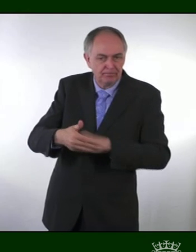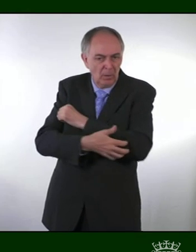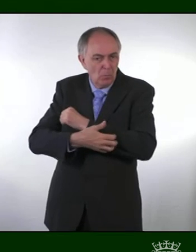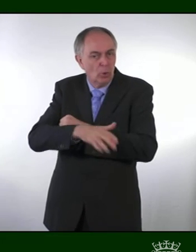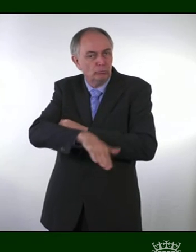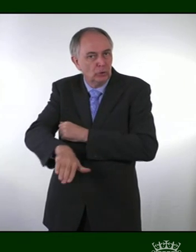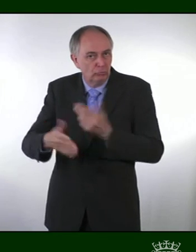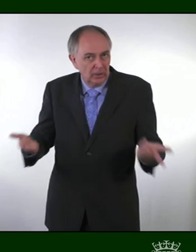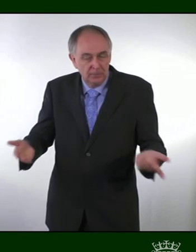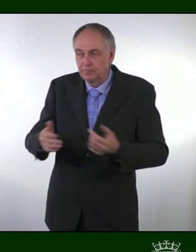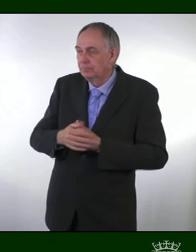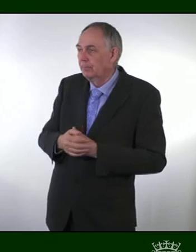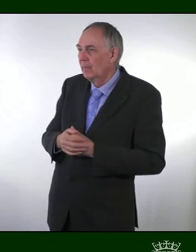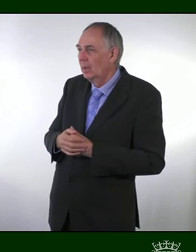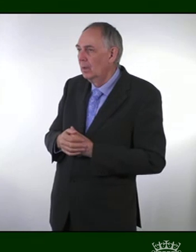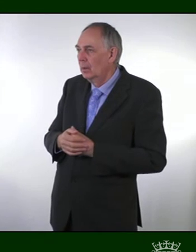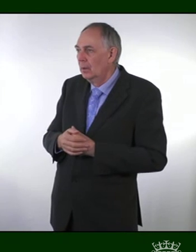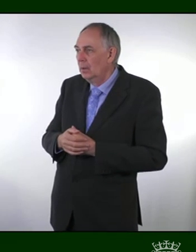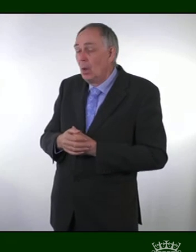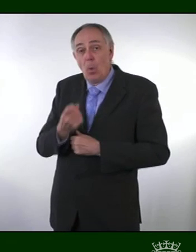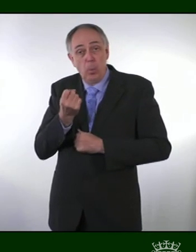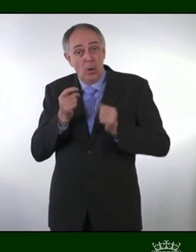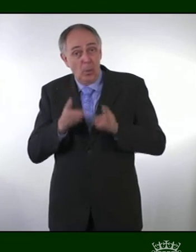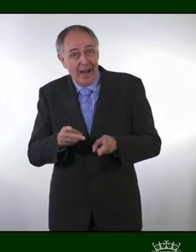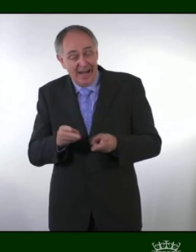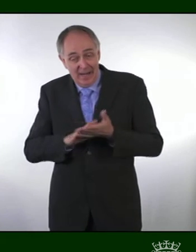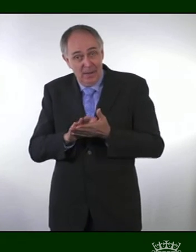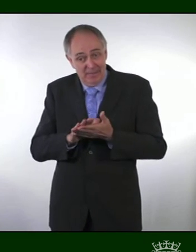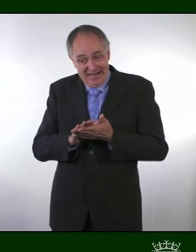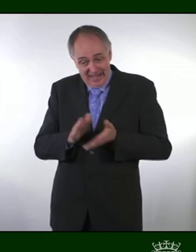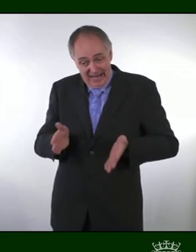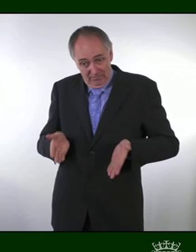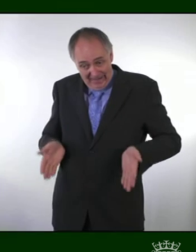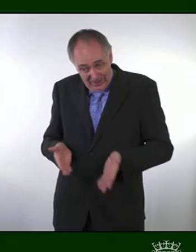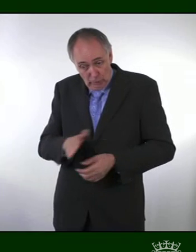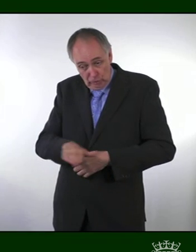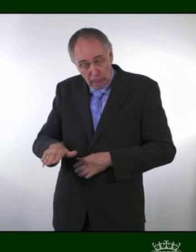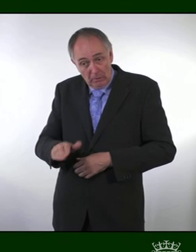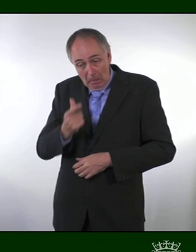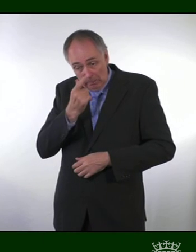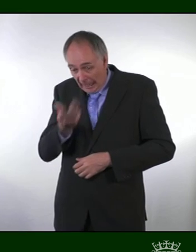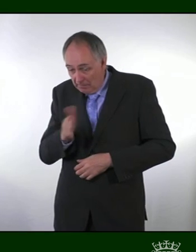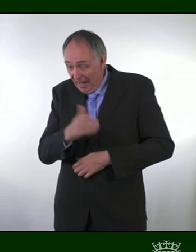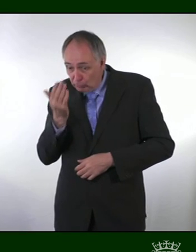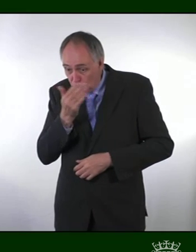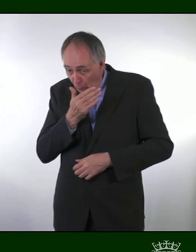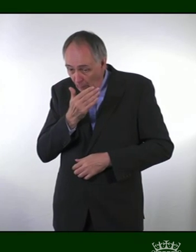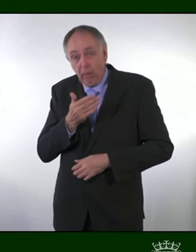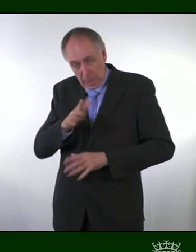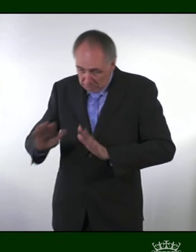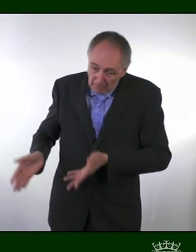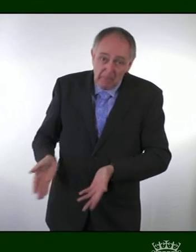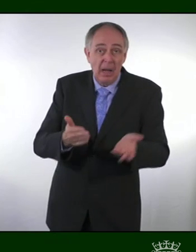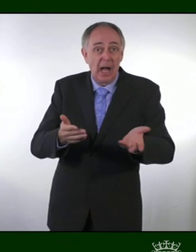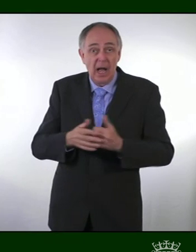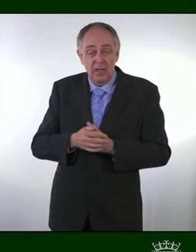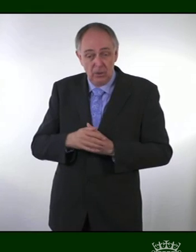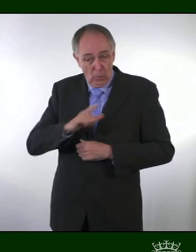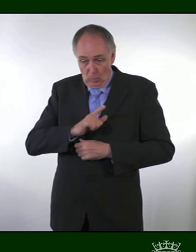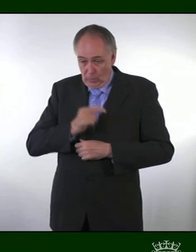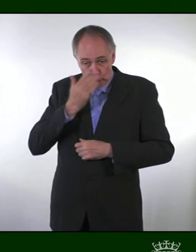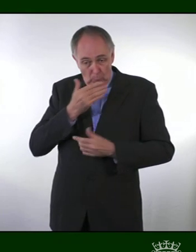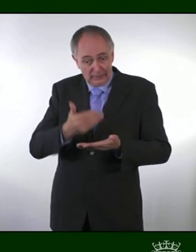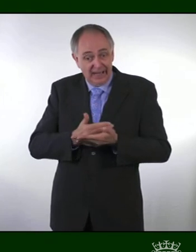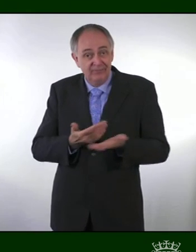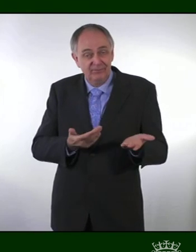One of the best ways in which we could do that, by the way, would be to encourage all kids who can go back to school to go back to school now, because their schools are safe.